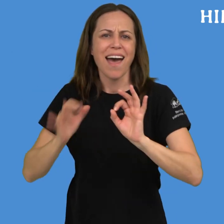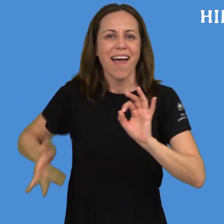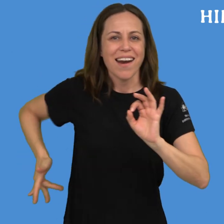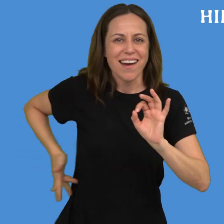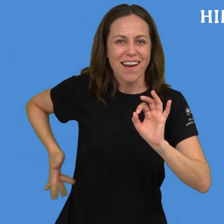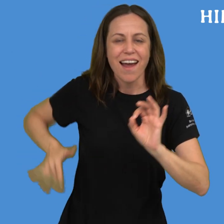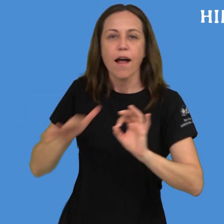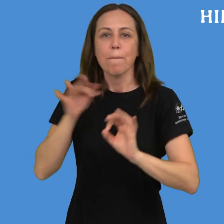riñón